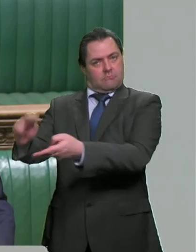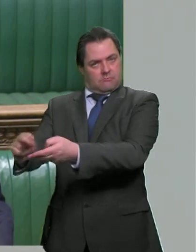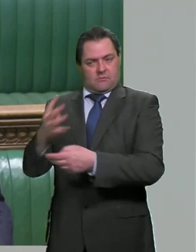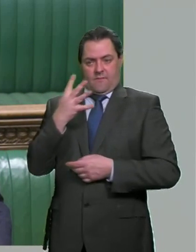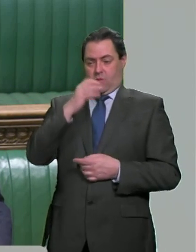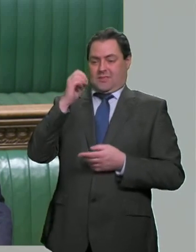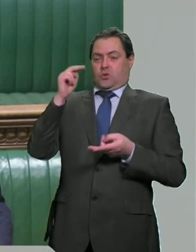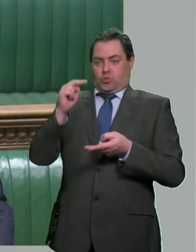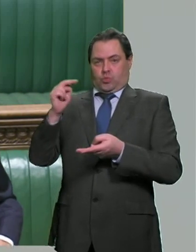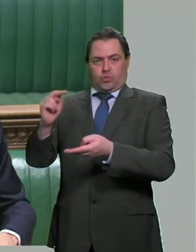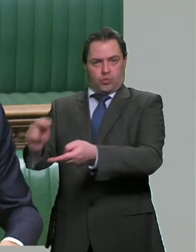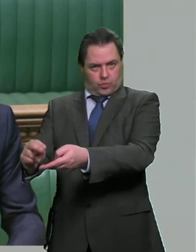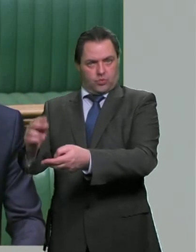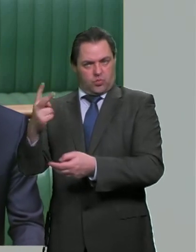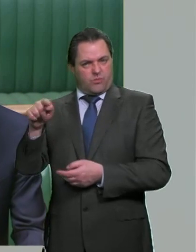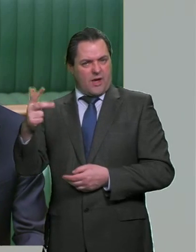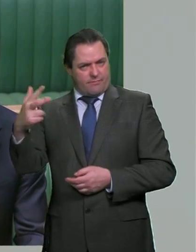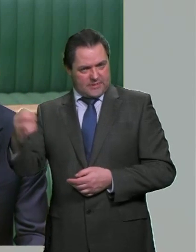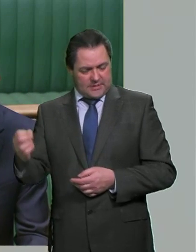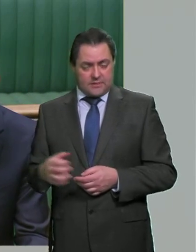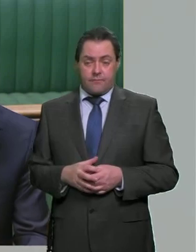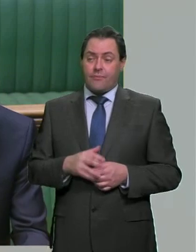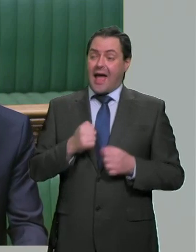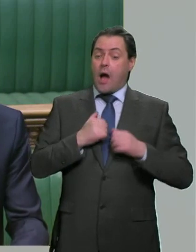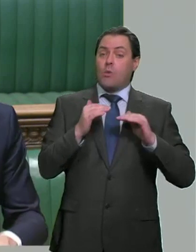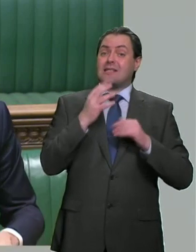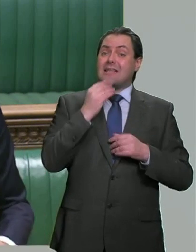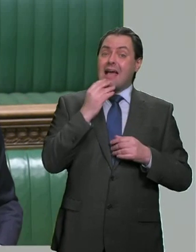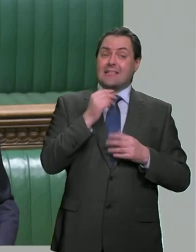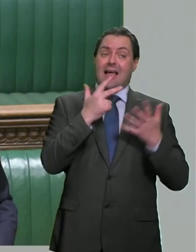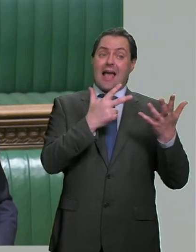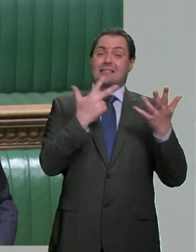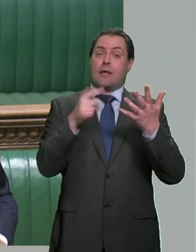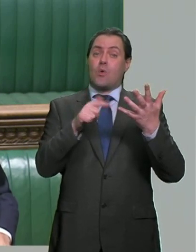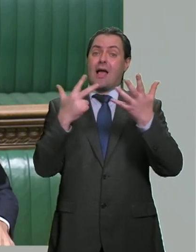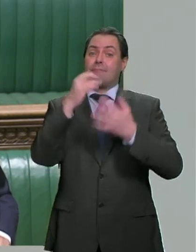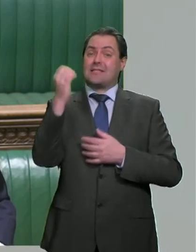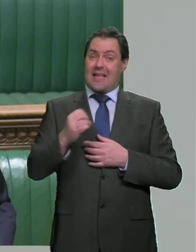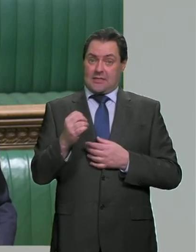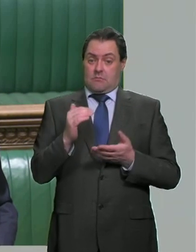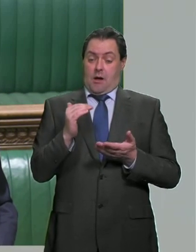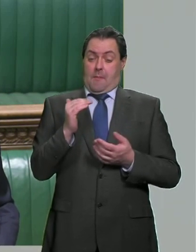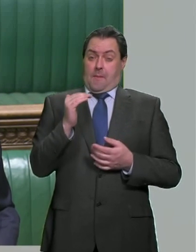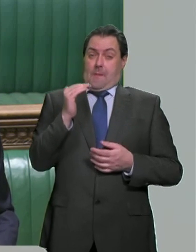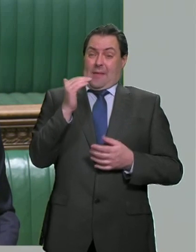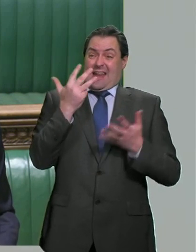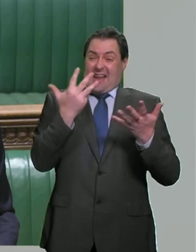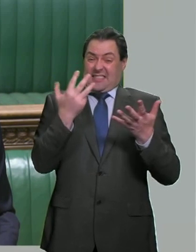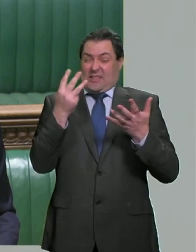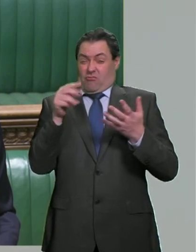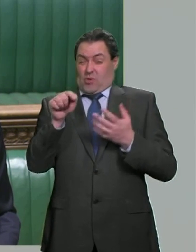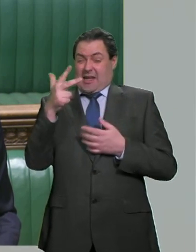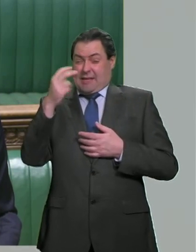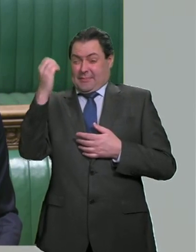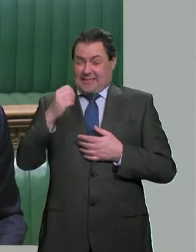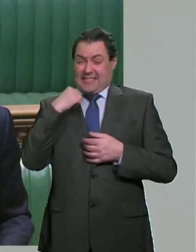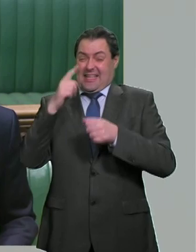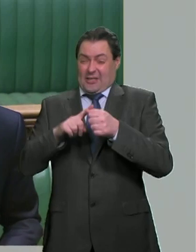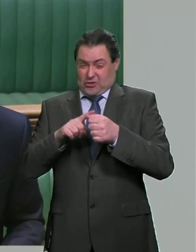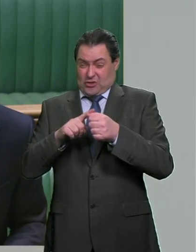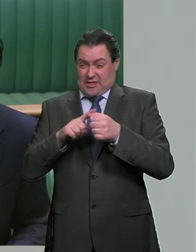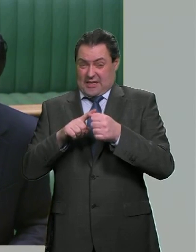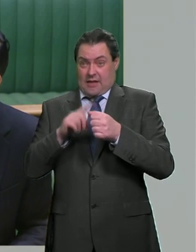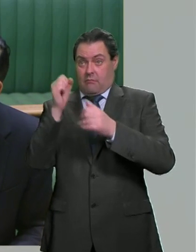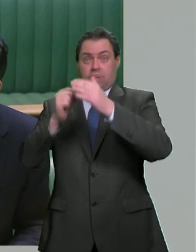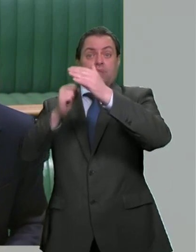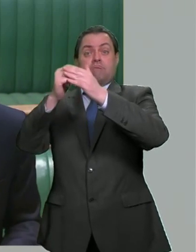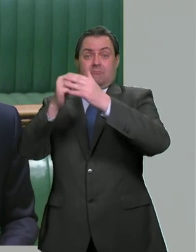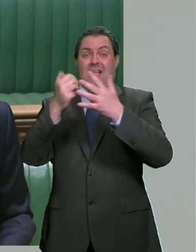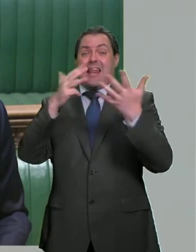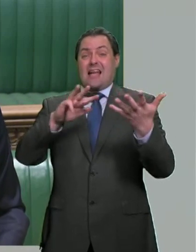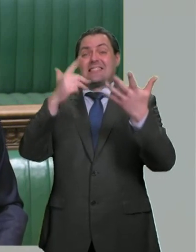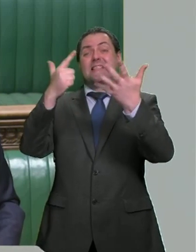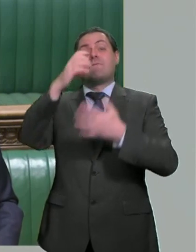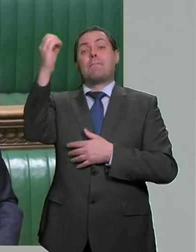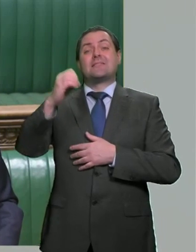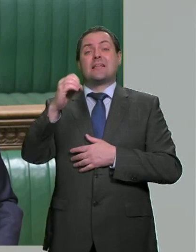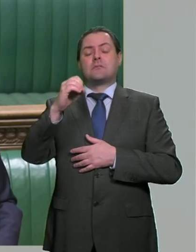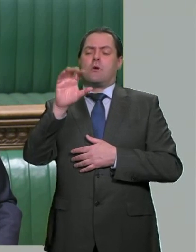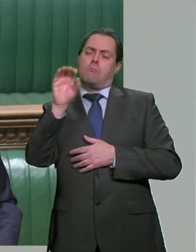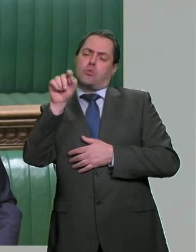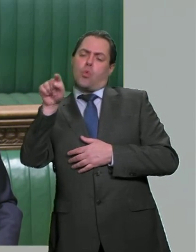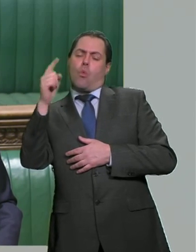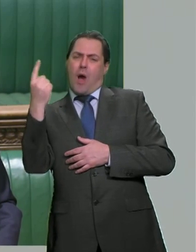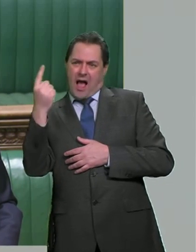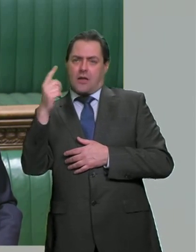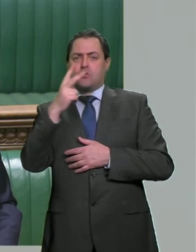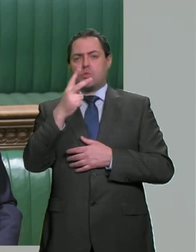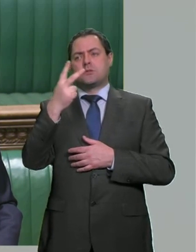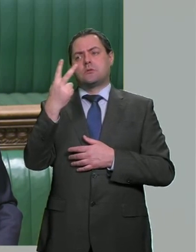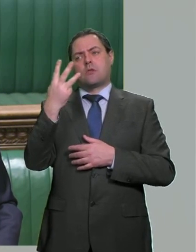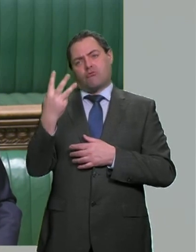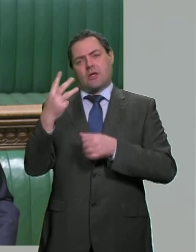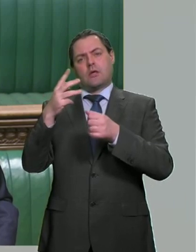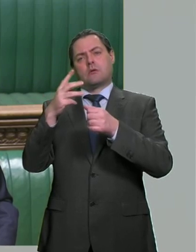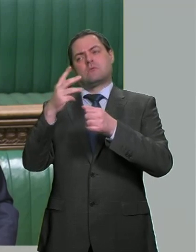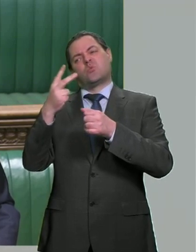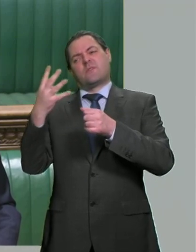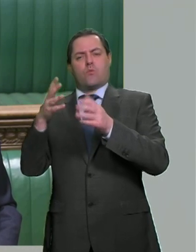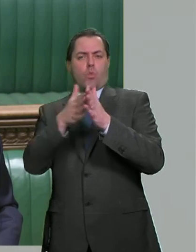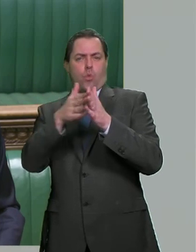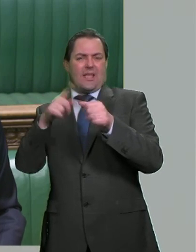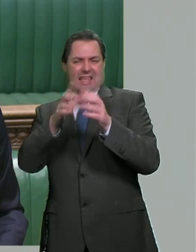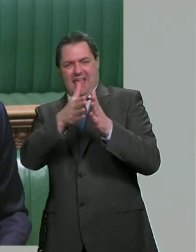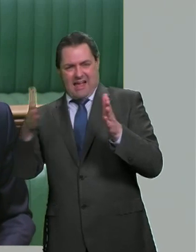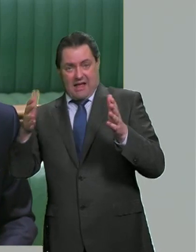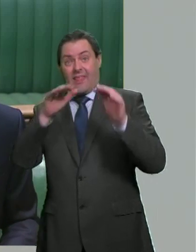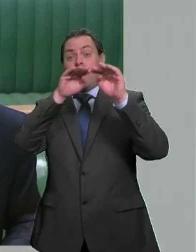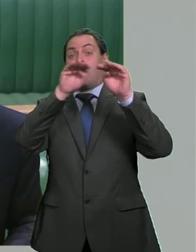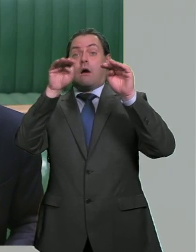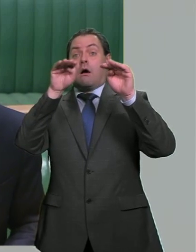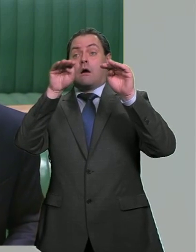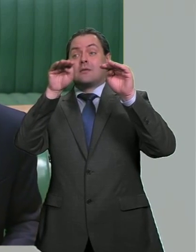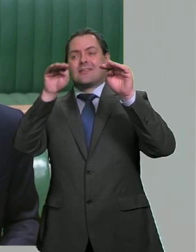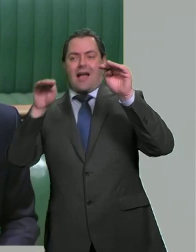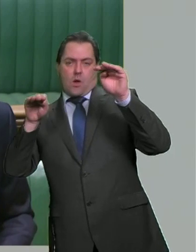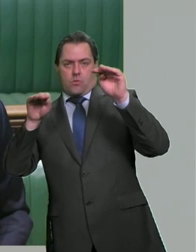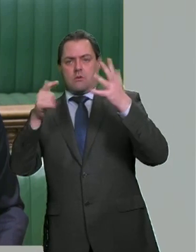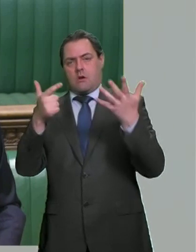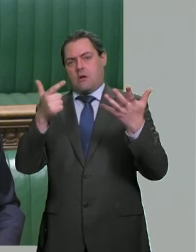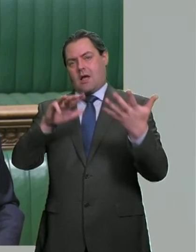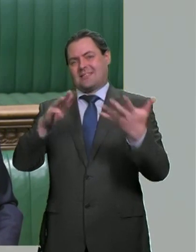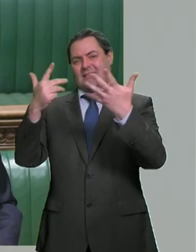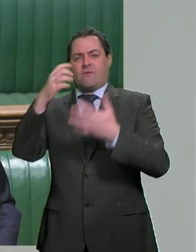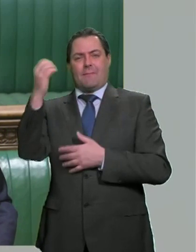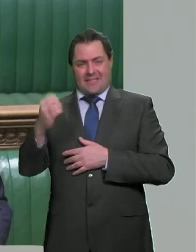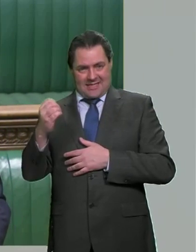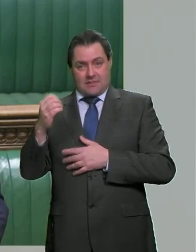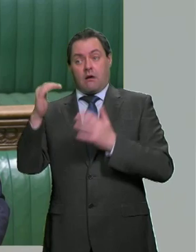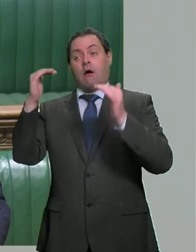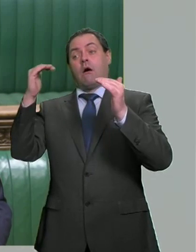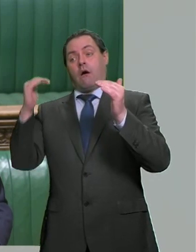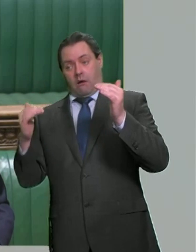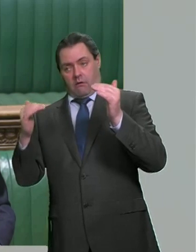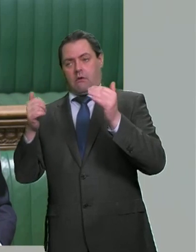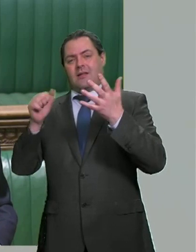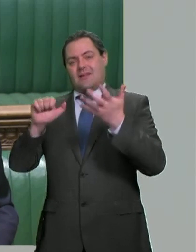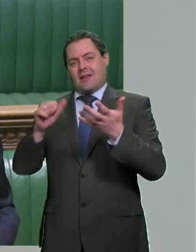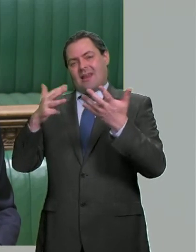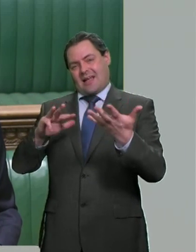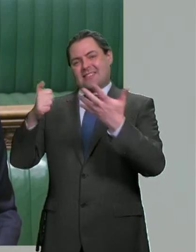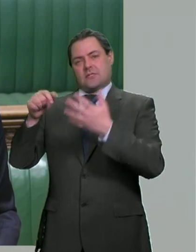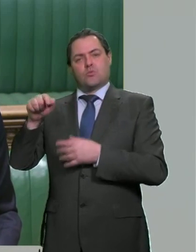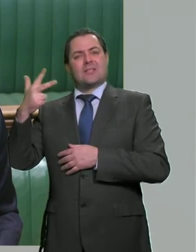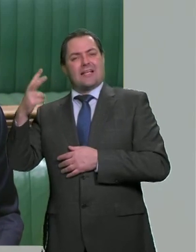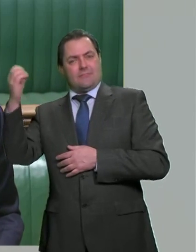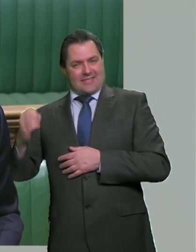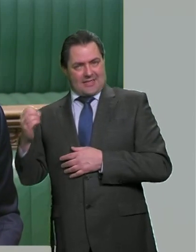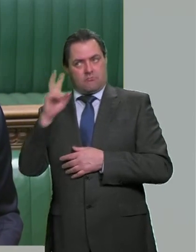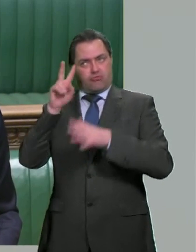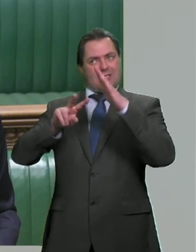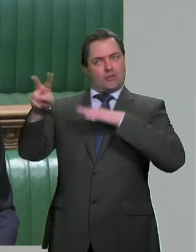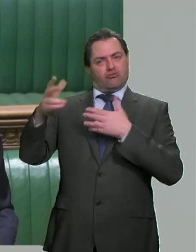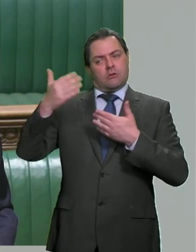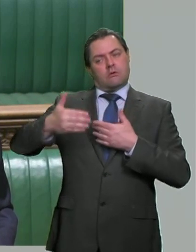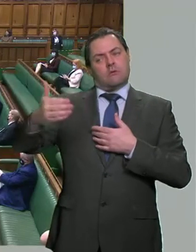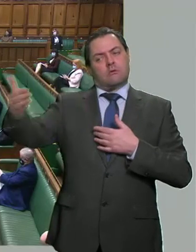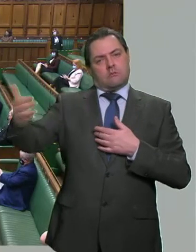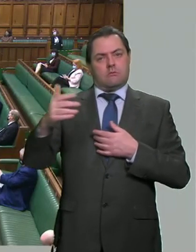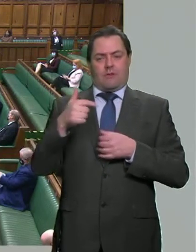While underlying debt rises from 88.8% of GDP this year to 93.8% next year, it then peaks at 97.1% in 2023-24 before stabilising and falling slightly to 97% and 96.8% in the final two years of the forecast.